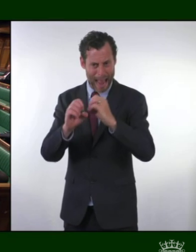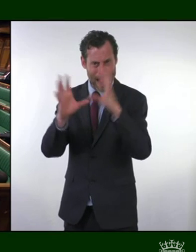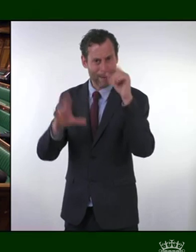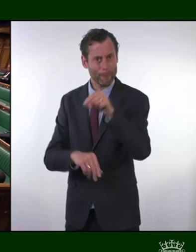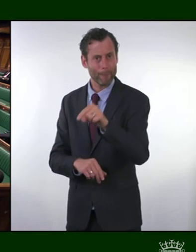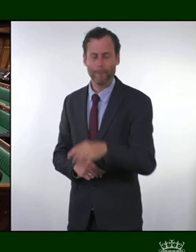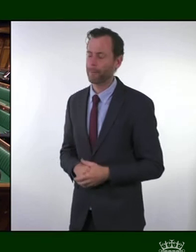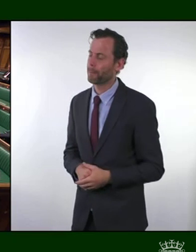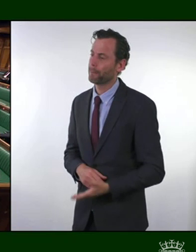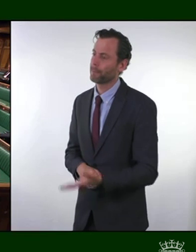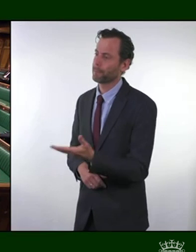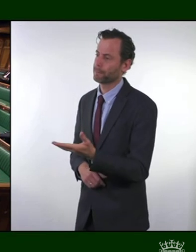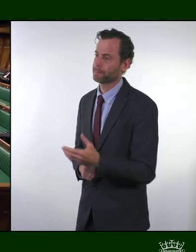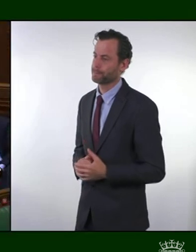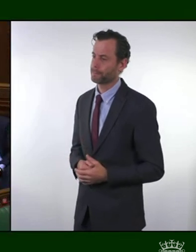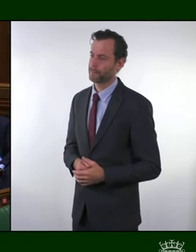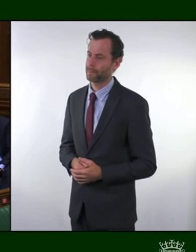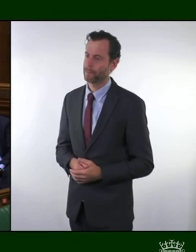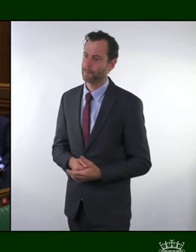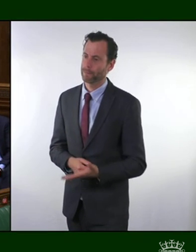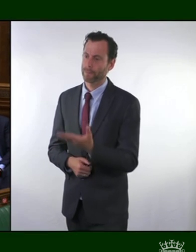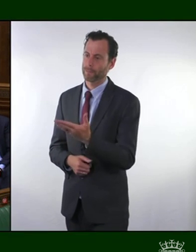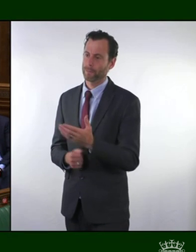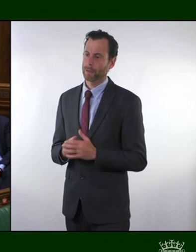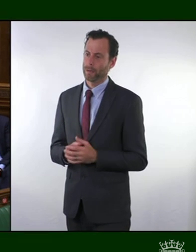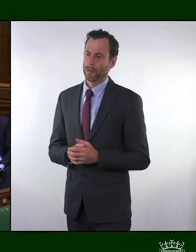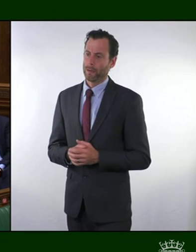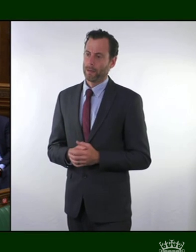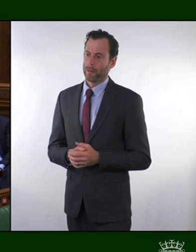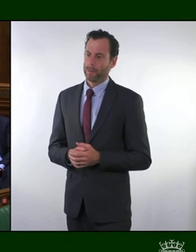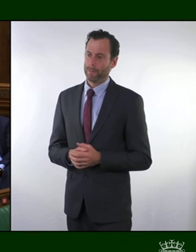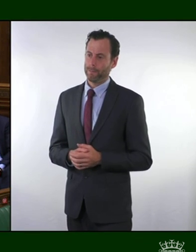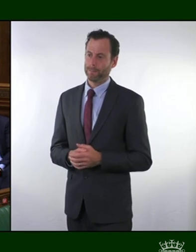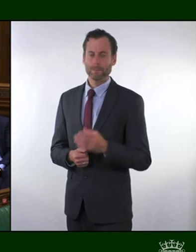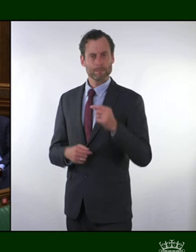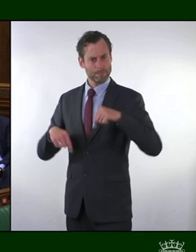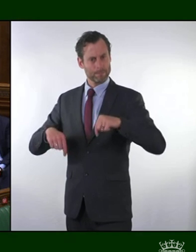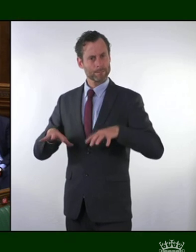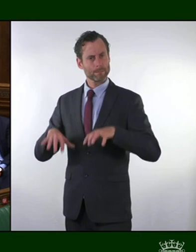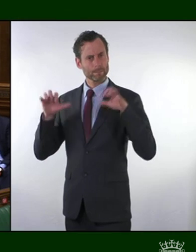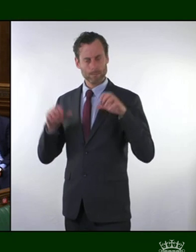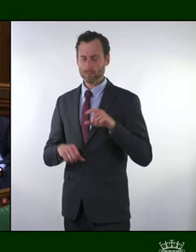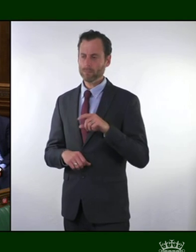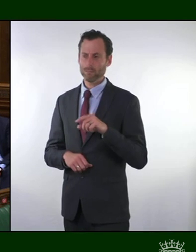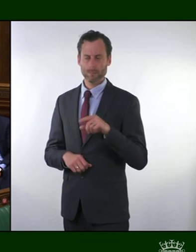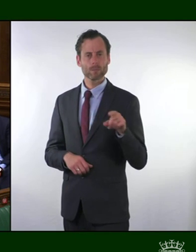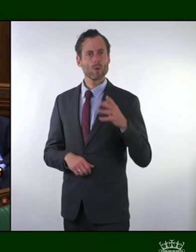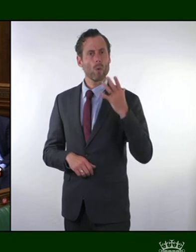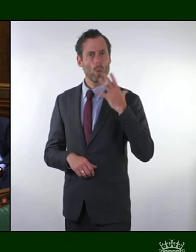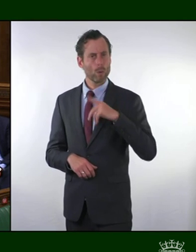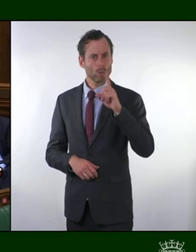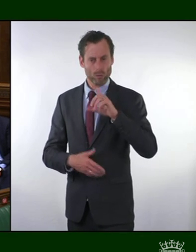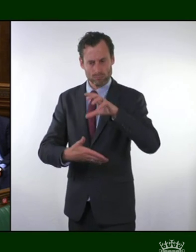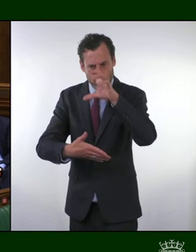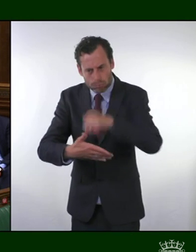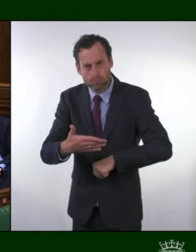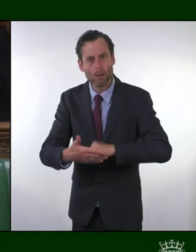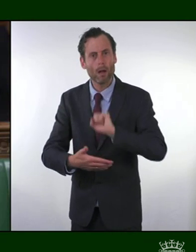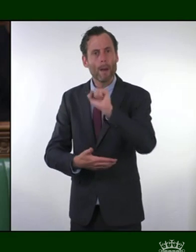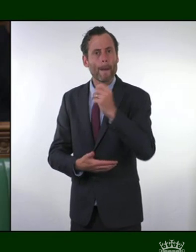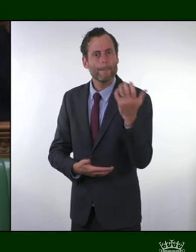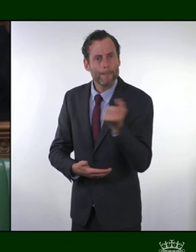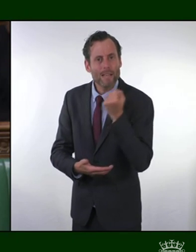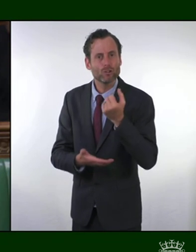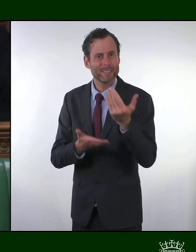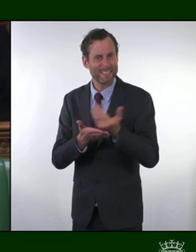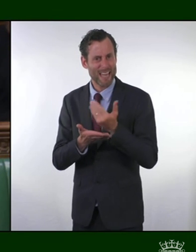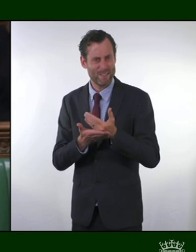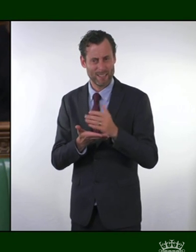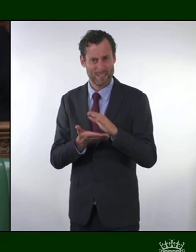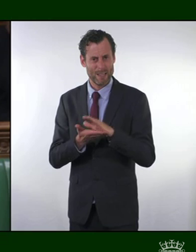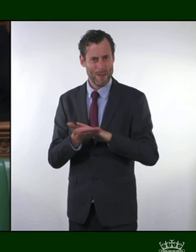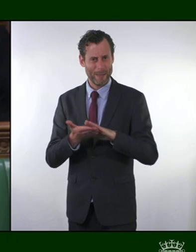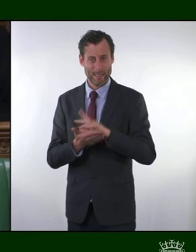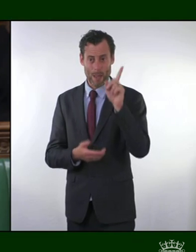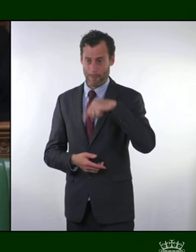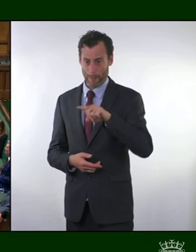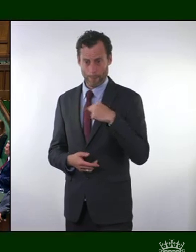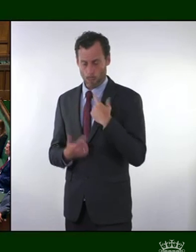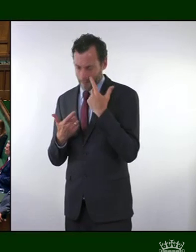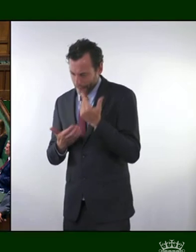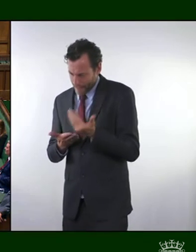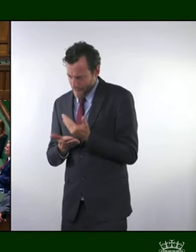Does the Prime Minister agree with me and my constituents that calls from some in this House for a raid on homes, pensions and savings would hammer hard-working families and undermine Britain’s economic recovery?